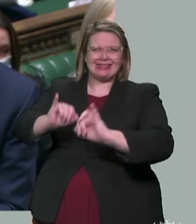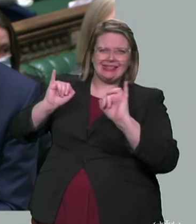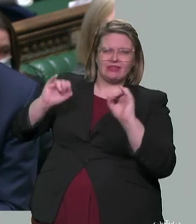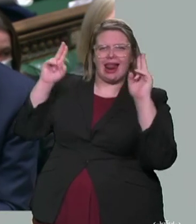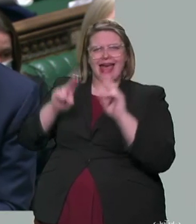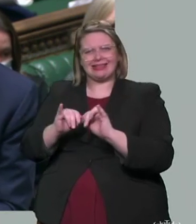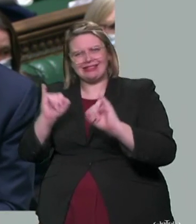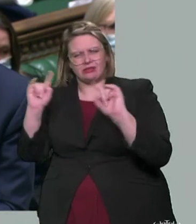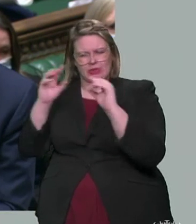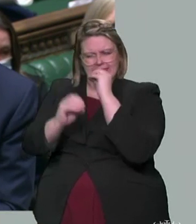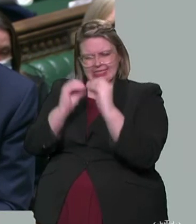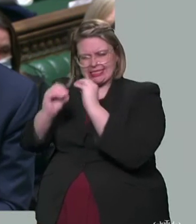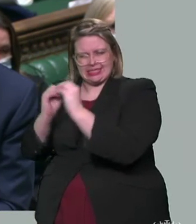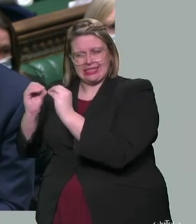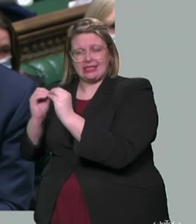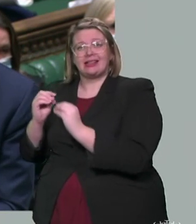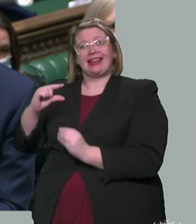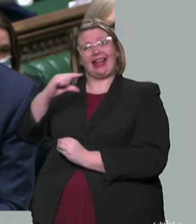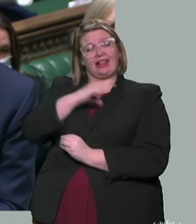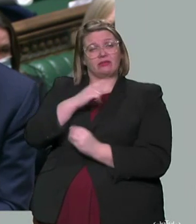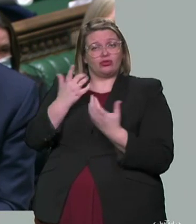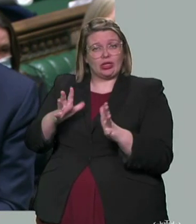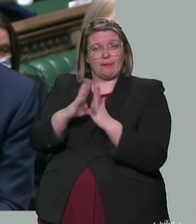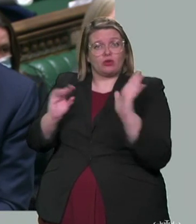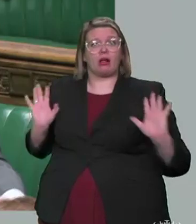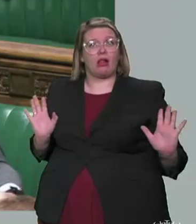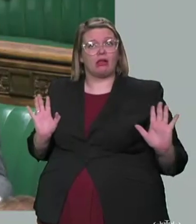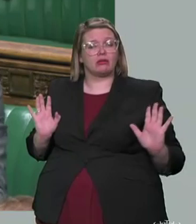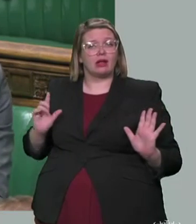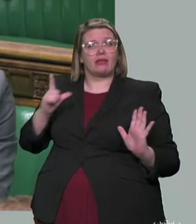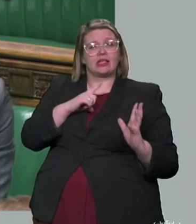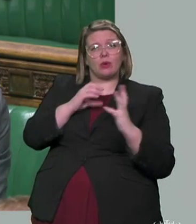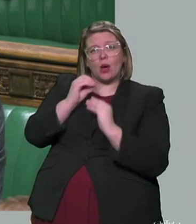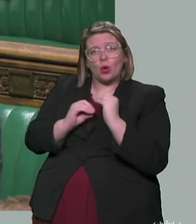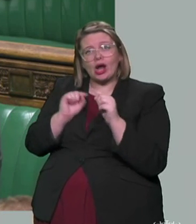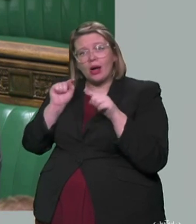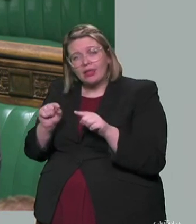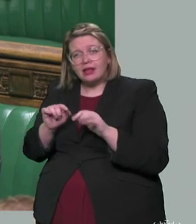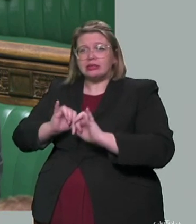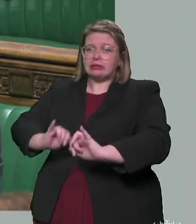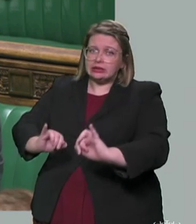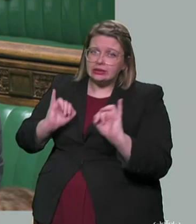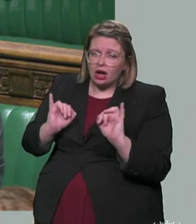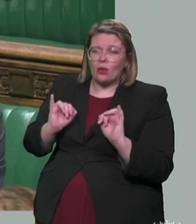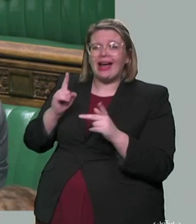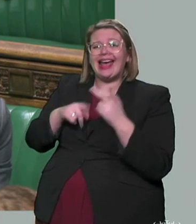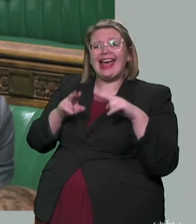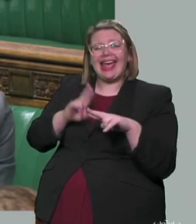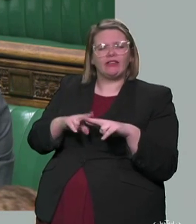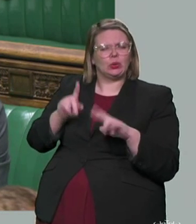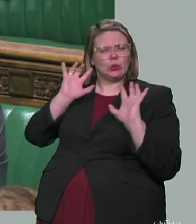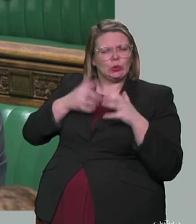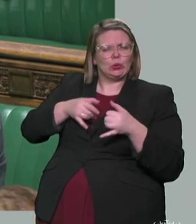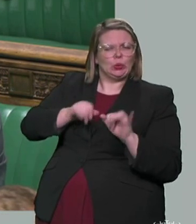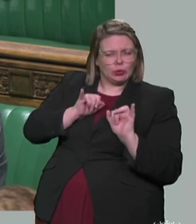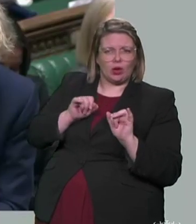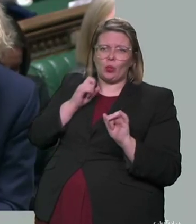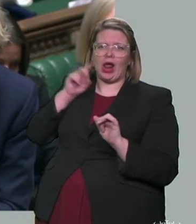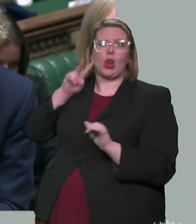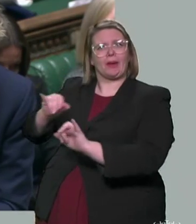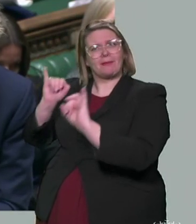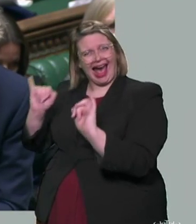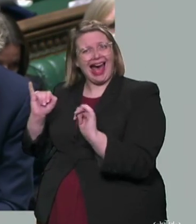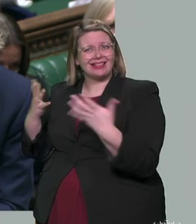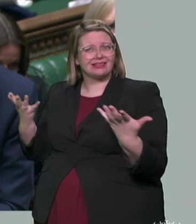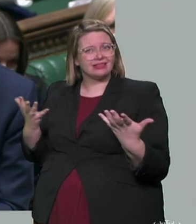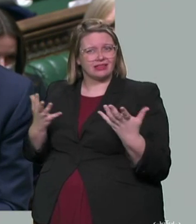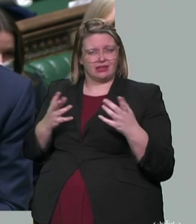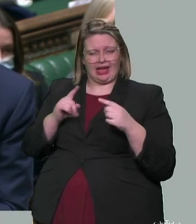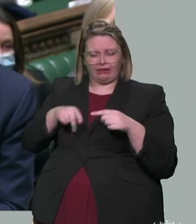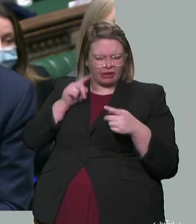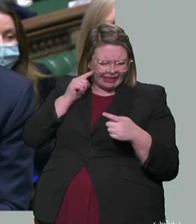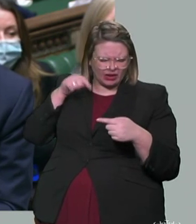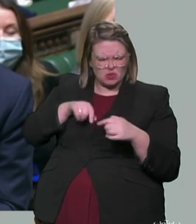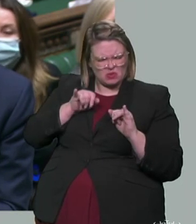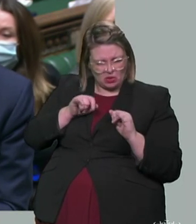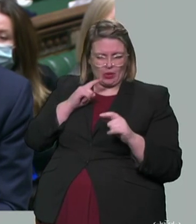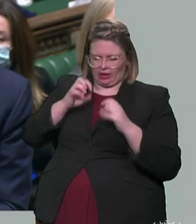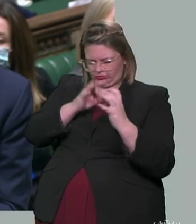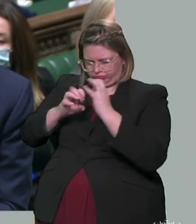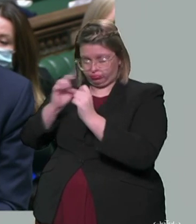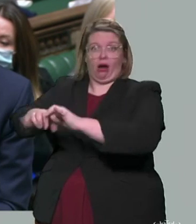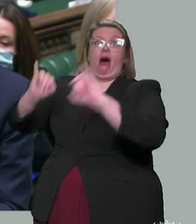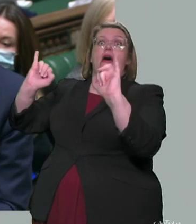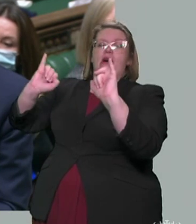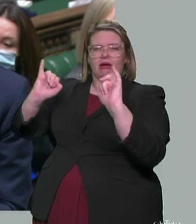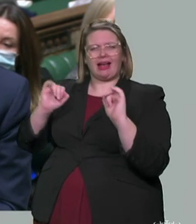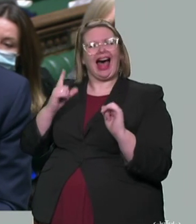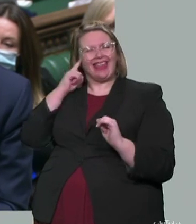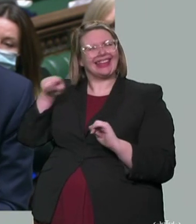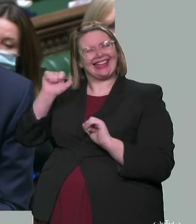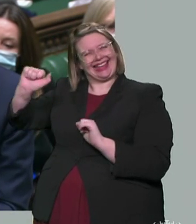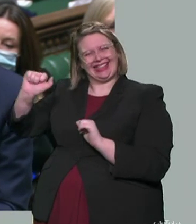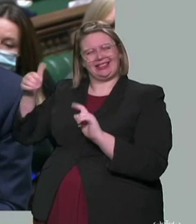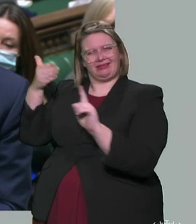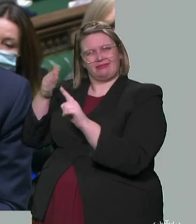That is why, when we feed assumptions about severity that are excessive into the models, we get results that are excessive; that is what my honourable Friend is driving at.